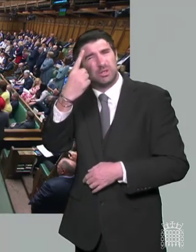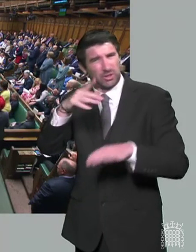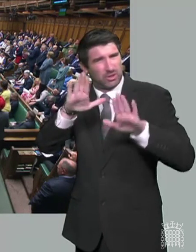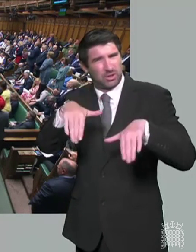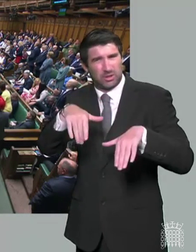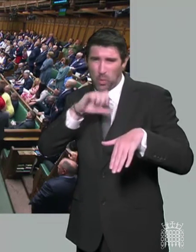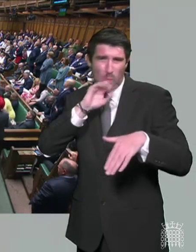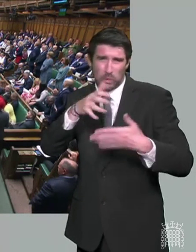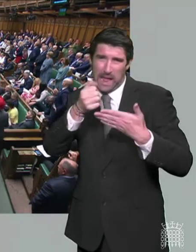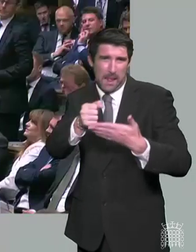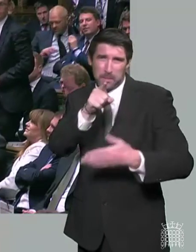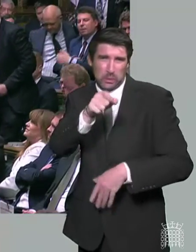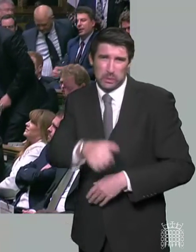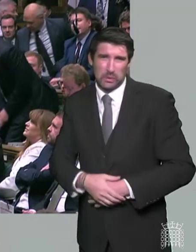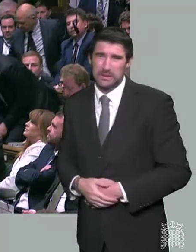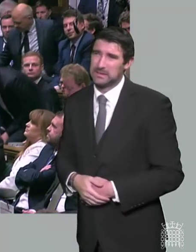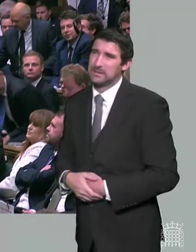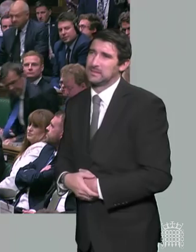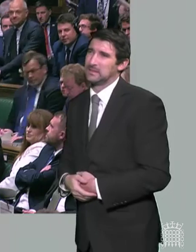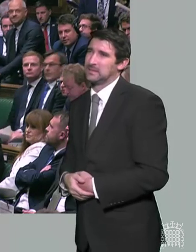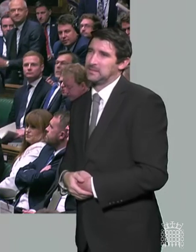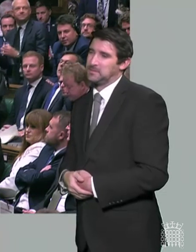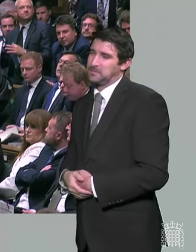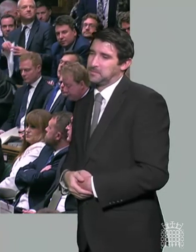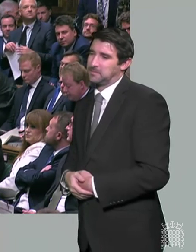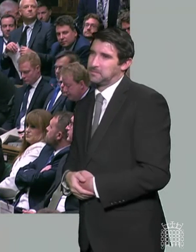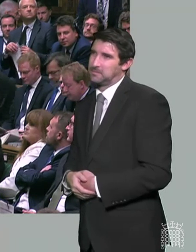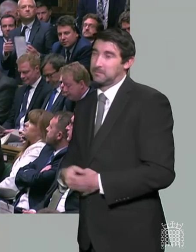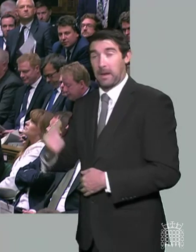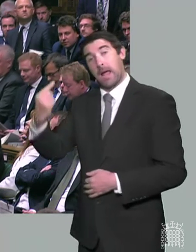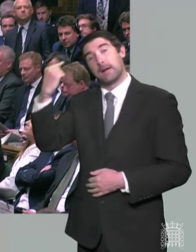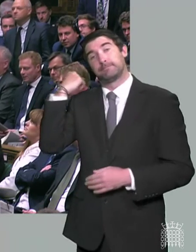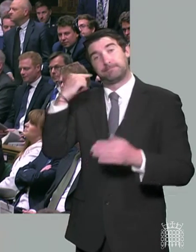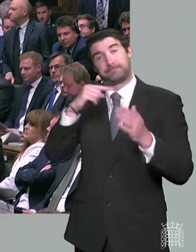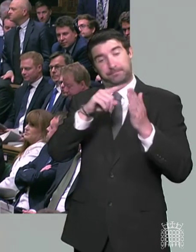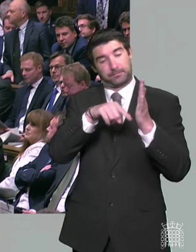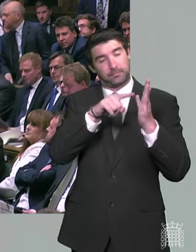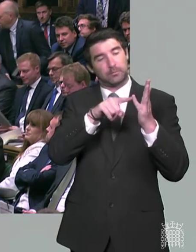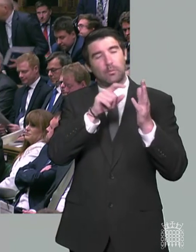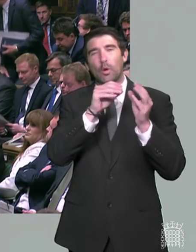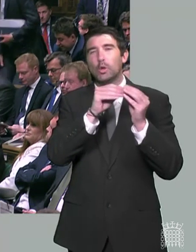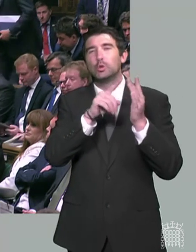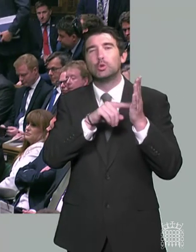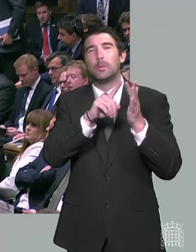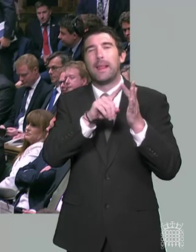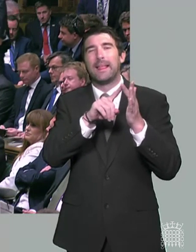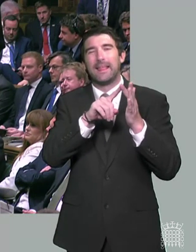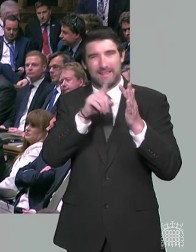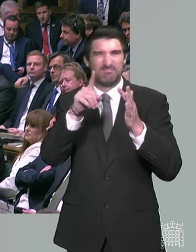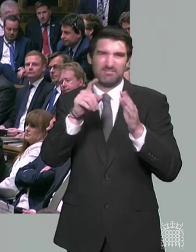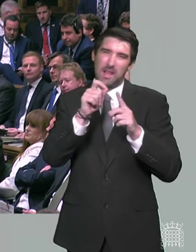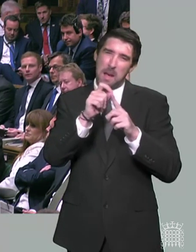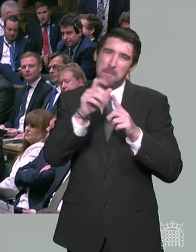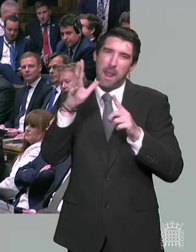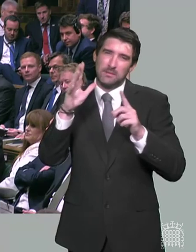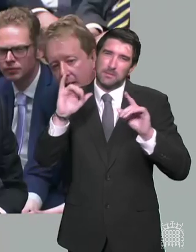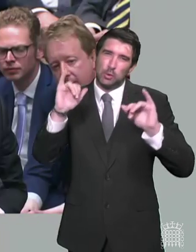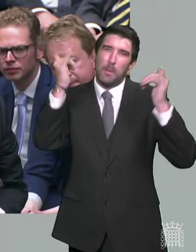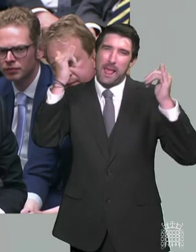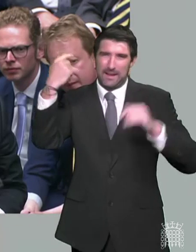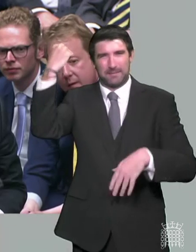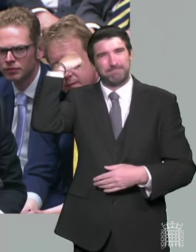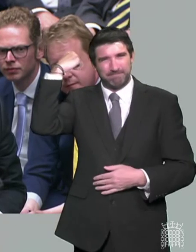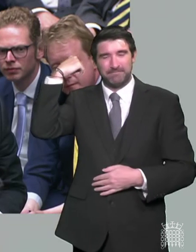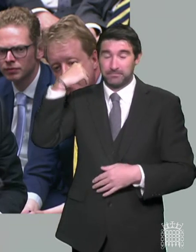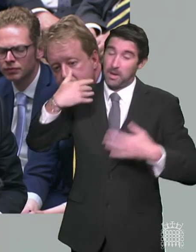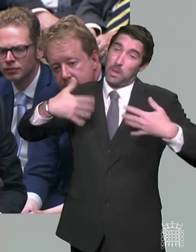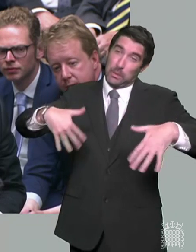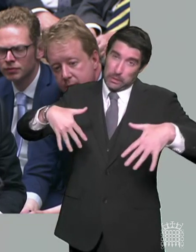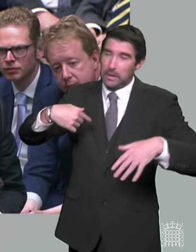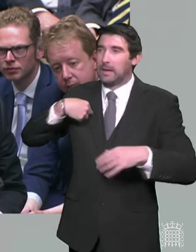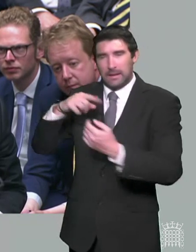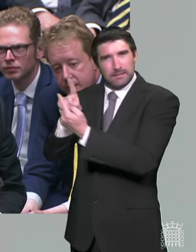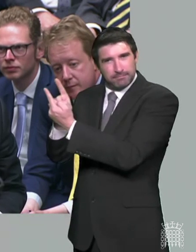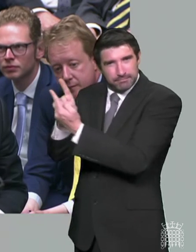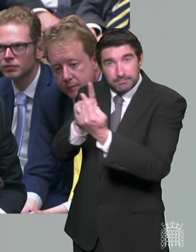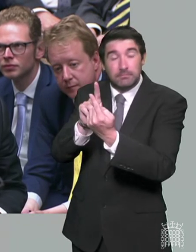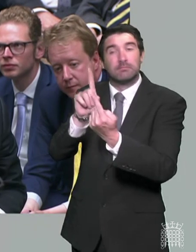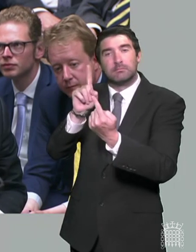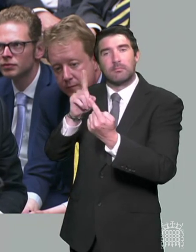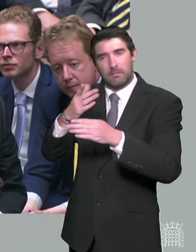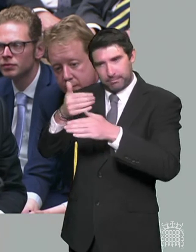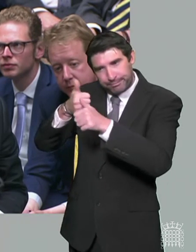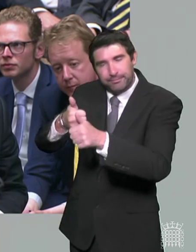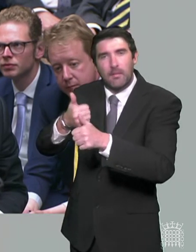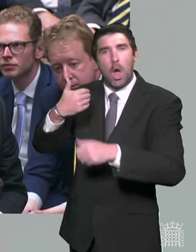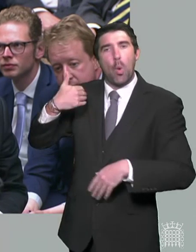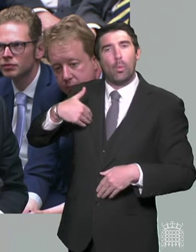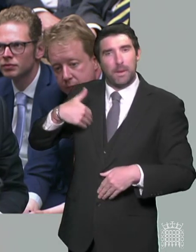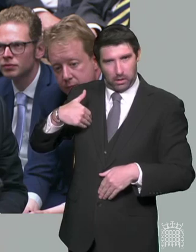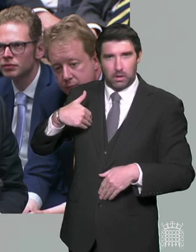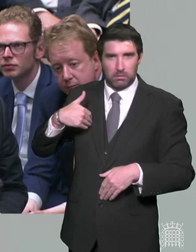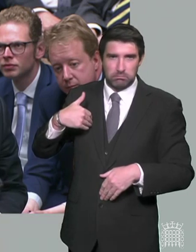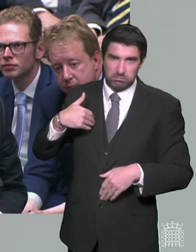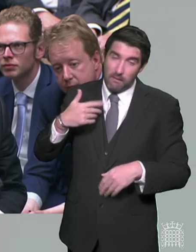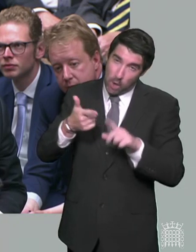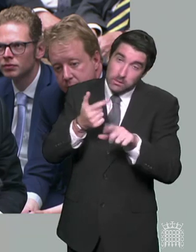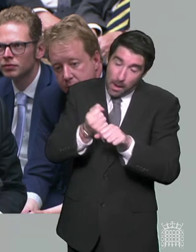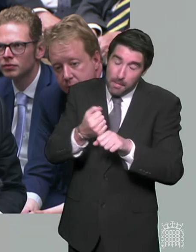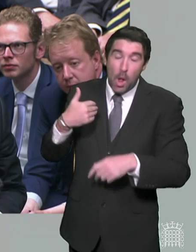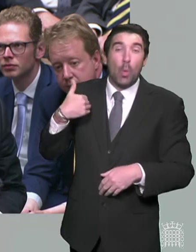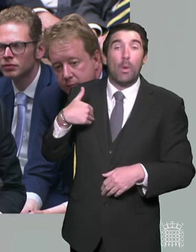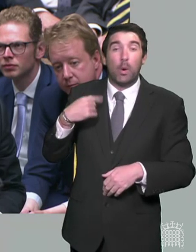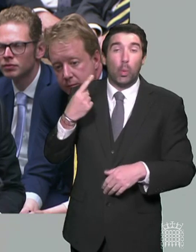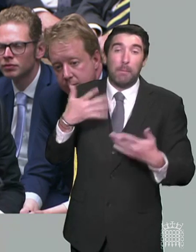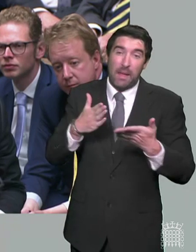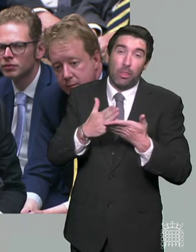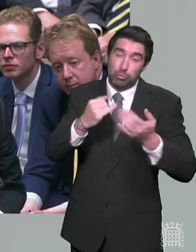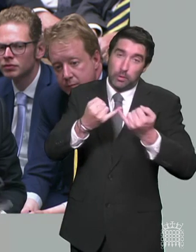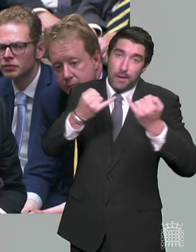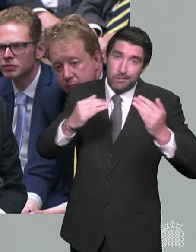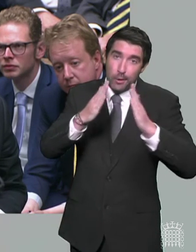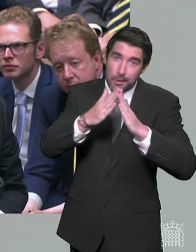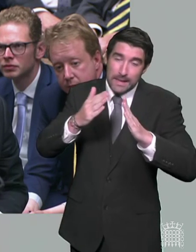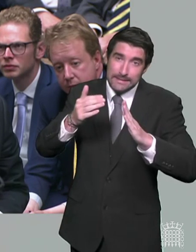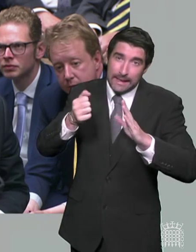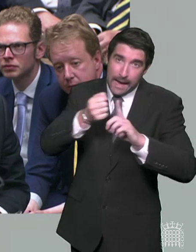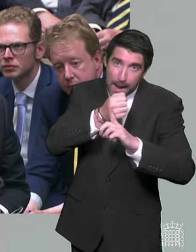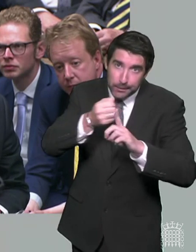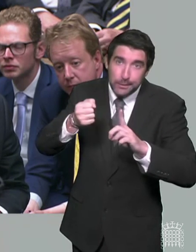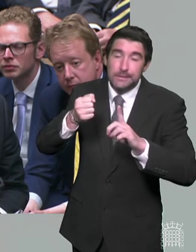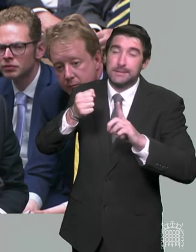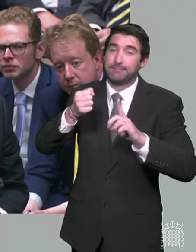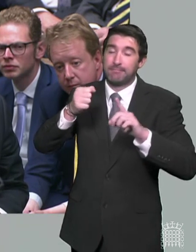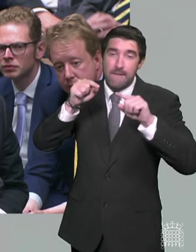I was honoured to share part of the jubilee celebrations with Cohort 4, an inspirational mentoring and support group that provides life-changing support to a wide range of women, such as those who have, tragically, been victims of domestic violence or sexual abuse, or who suffer from mental health difficulties.